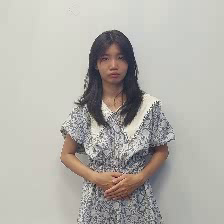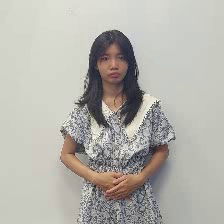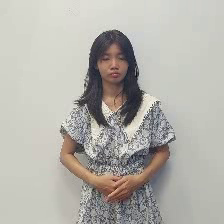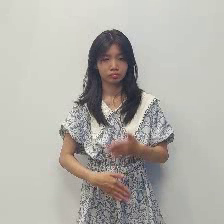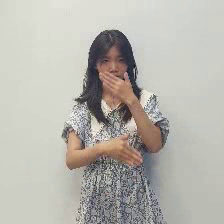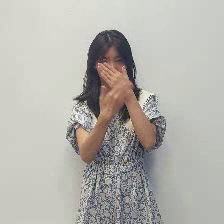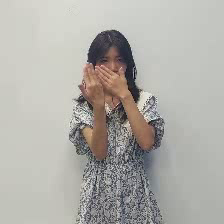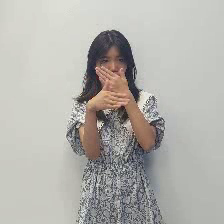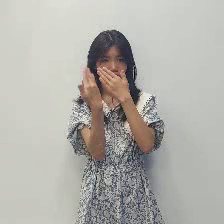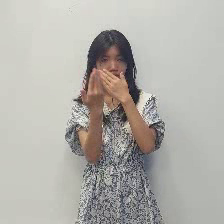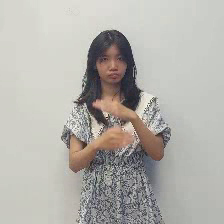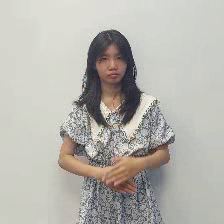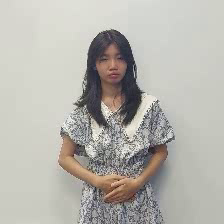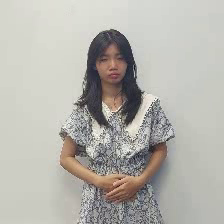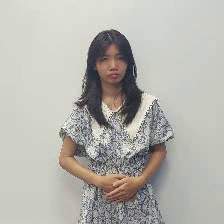Dễ